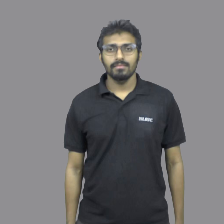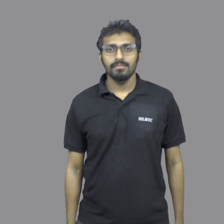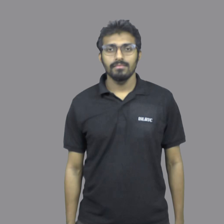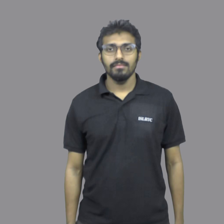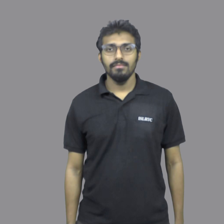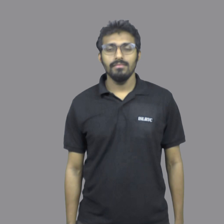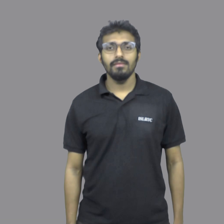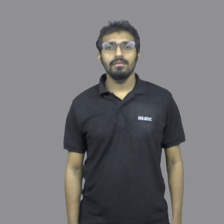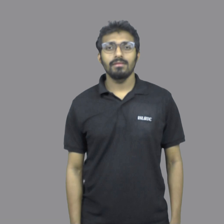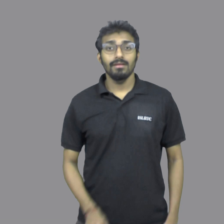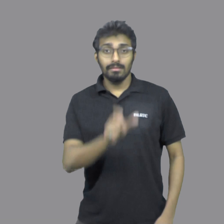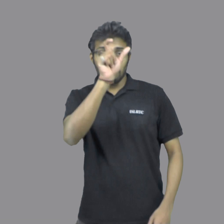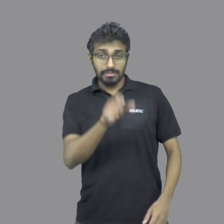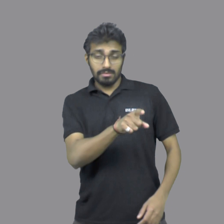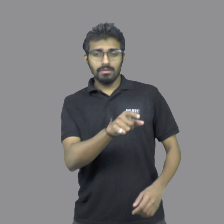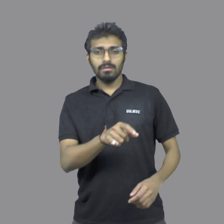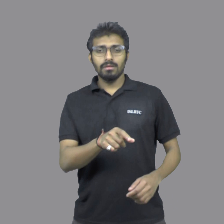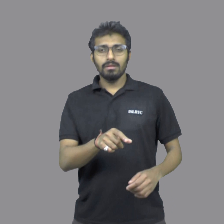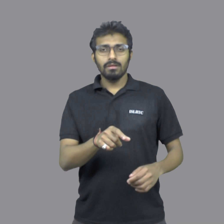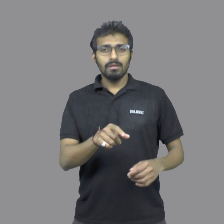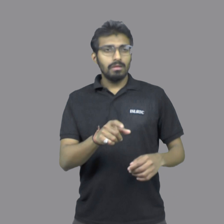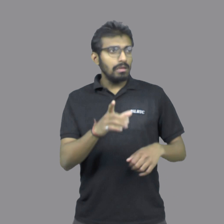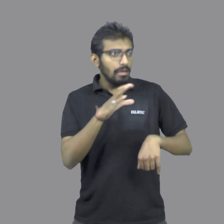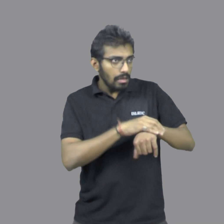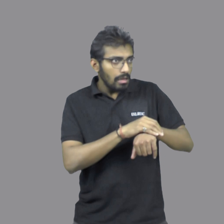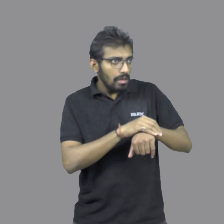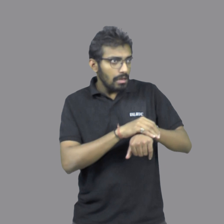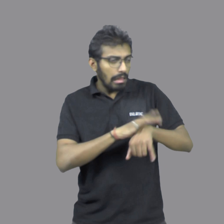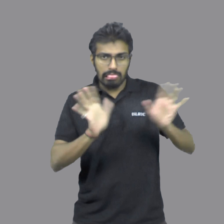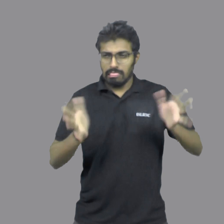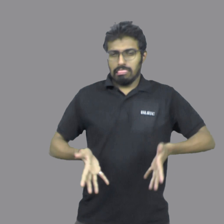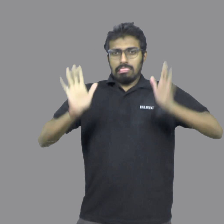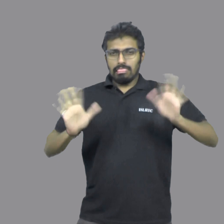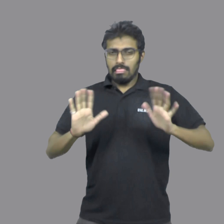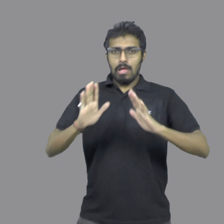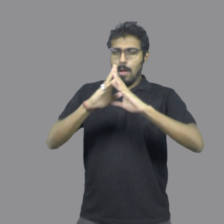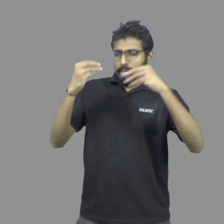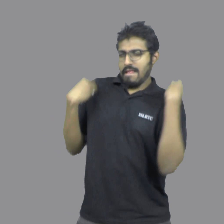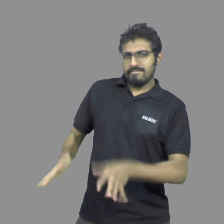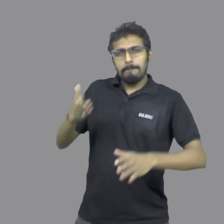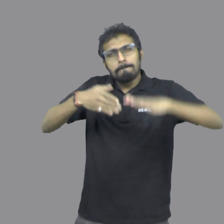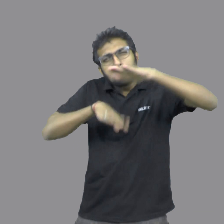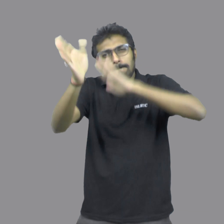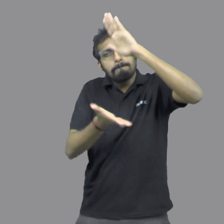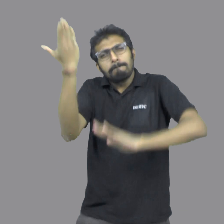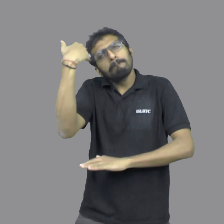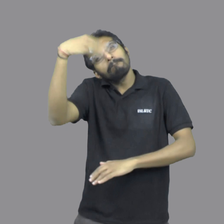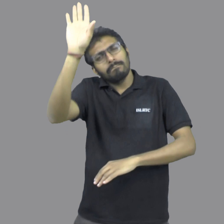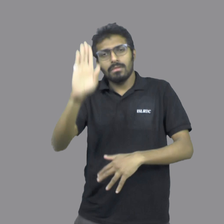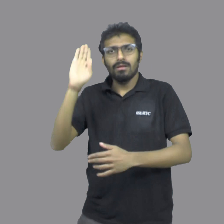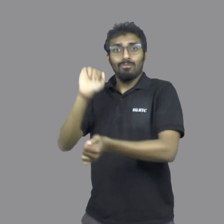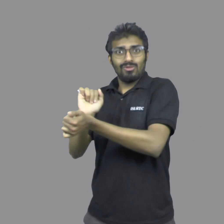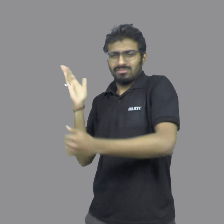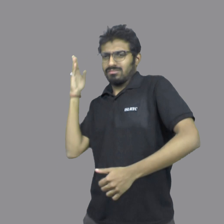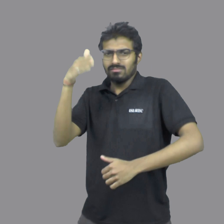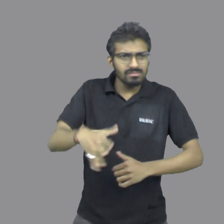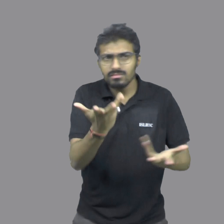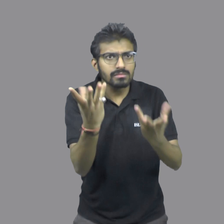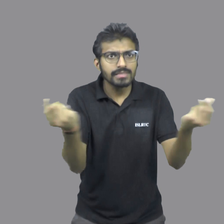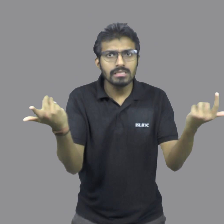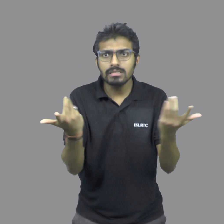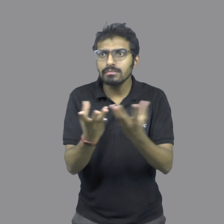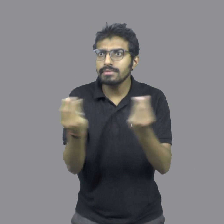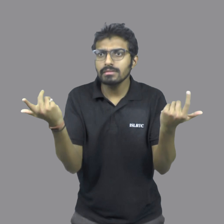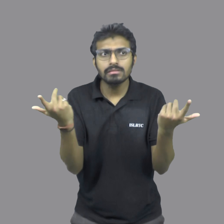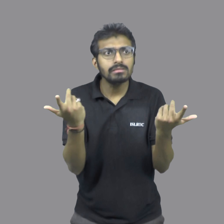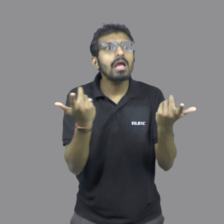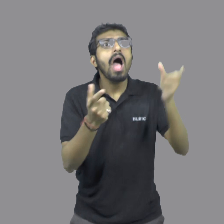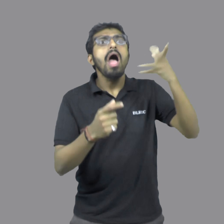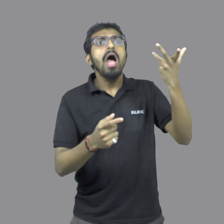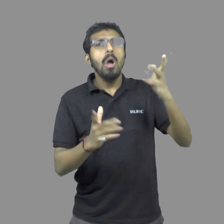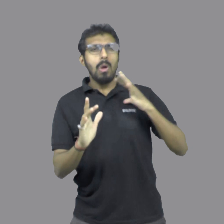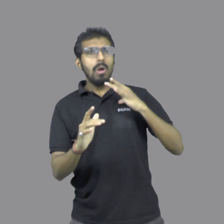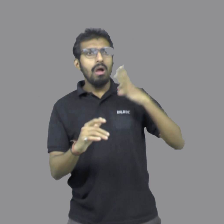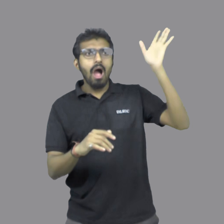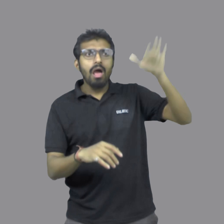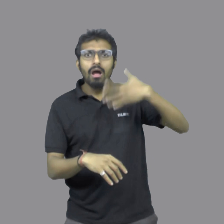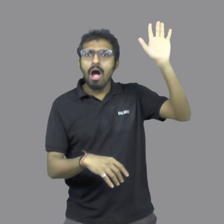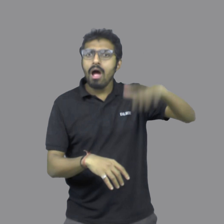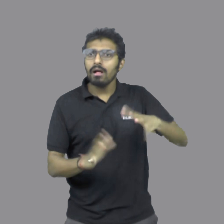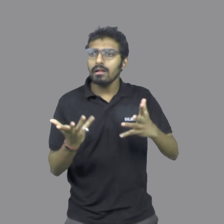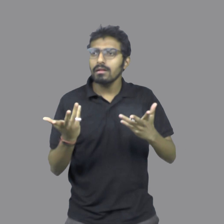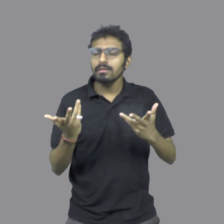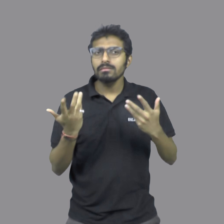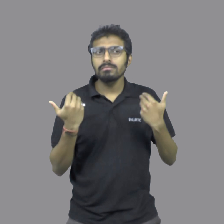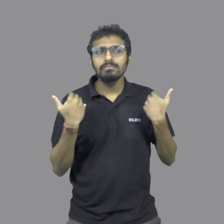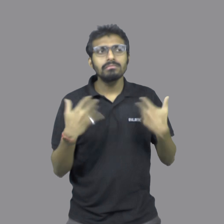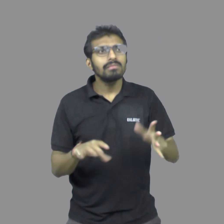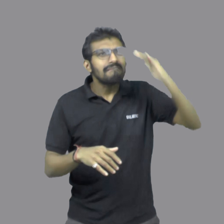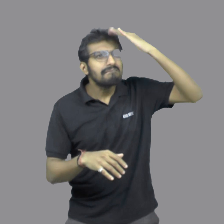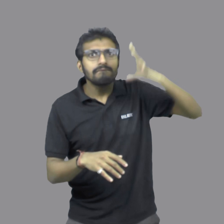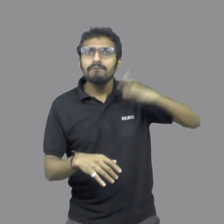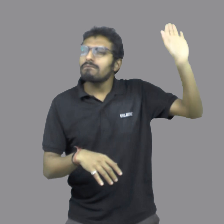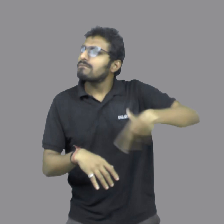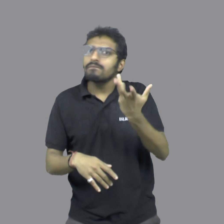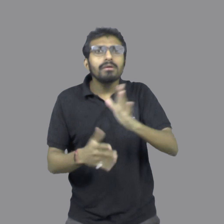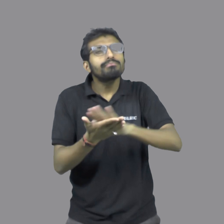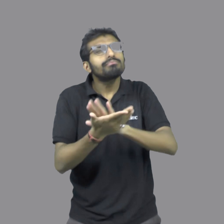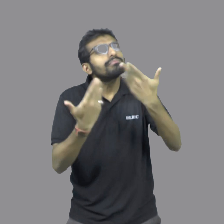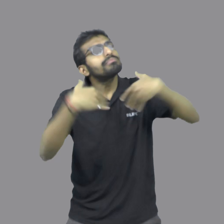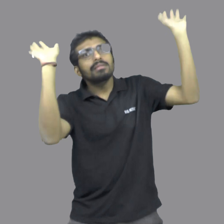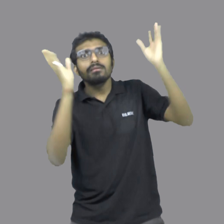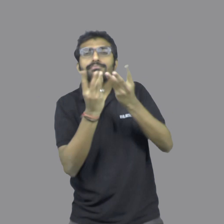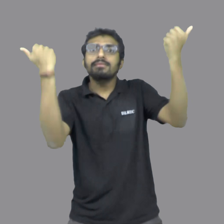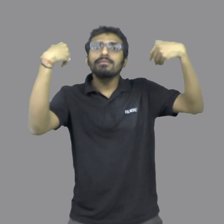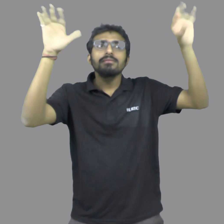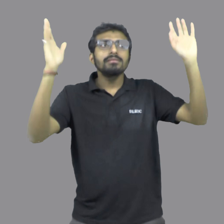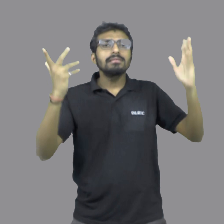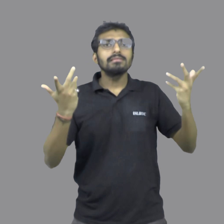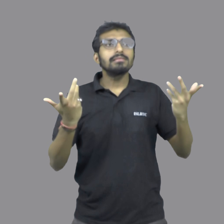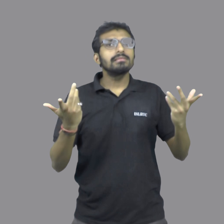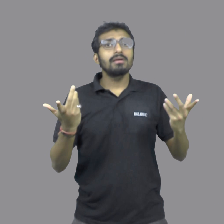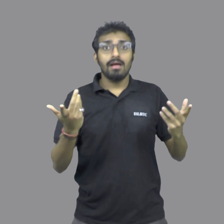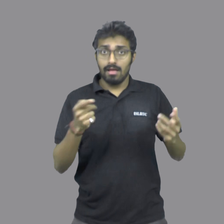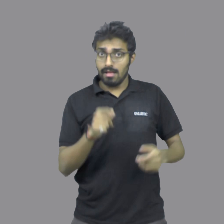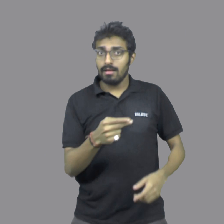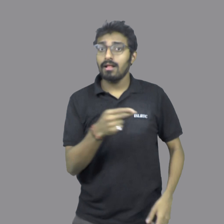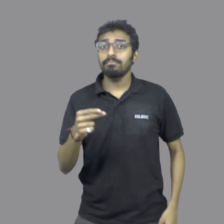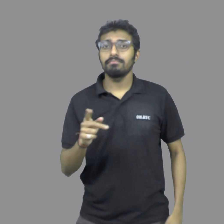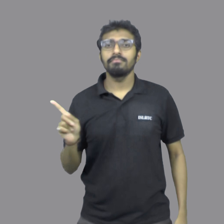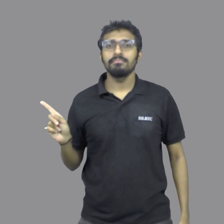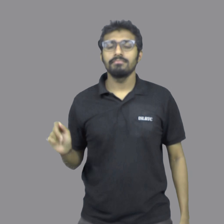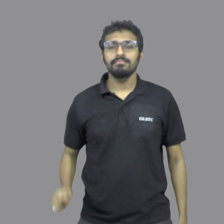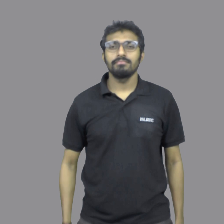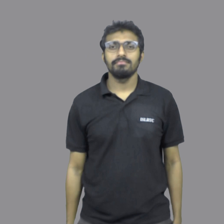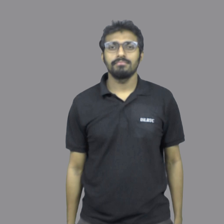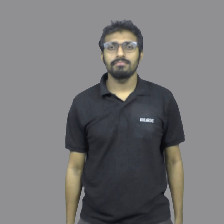Mafroor